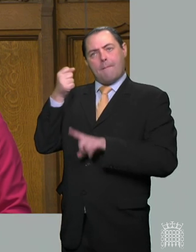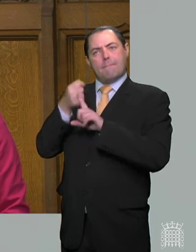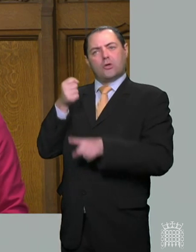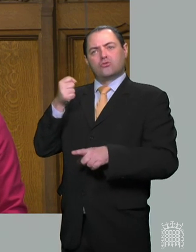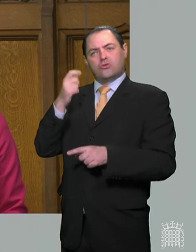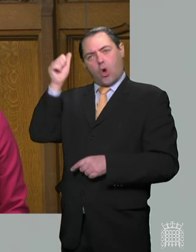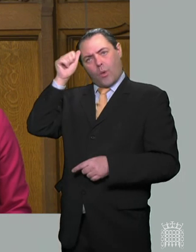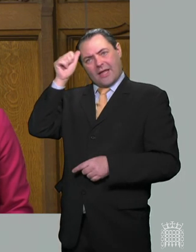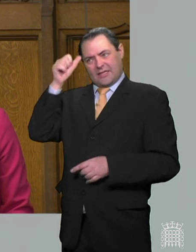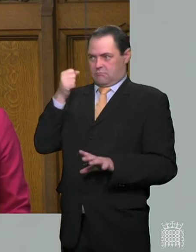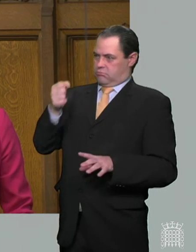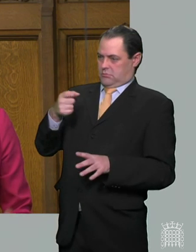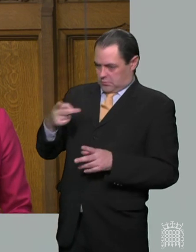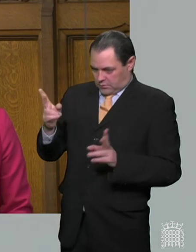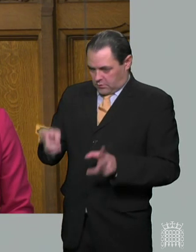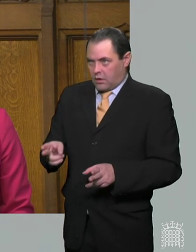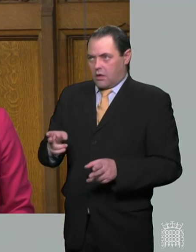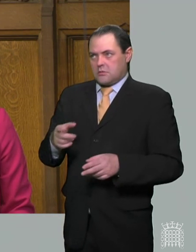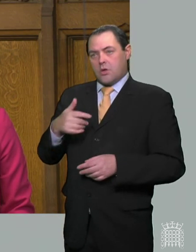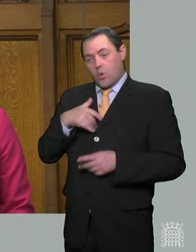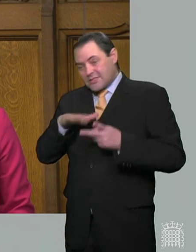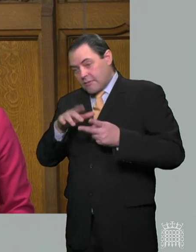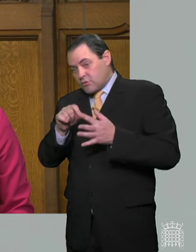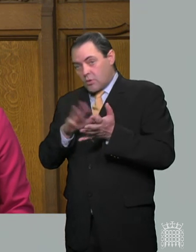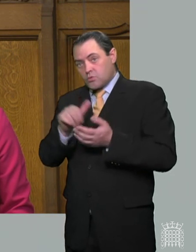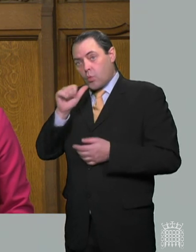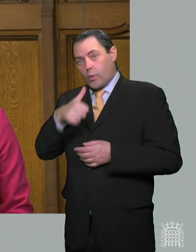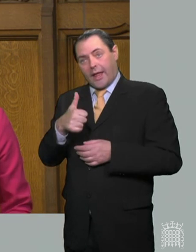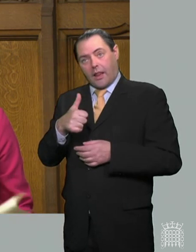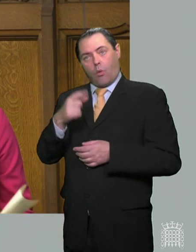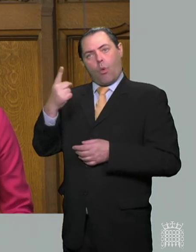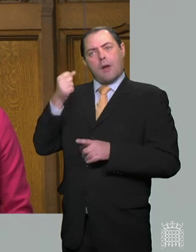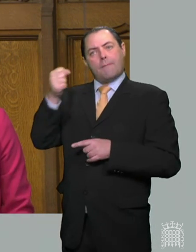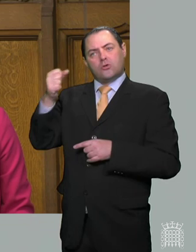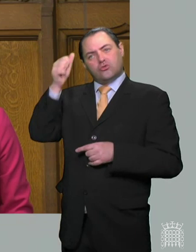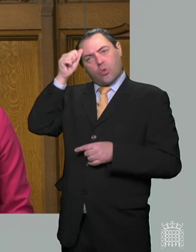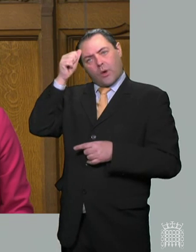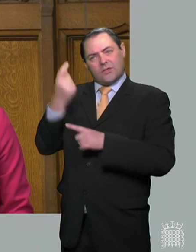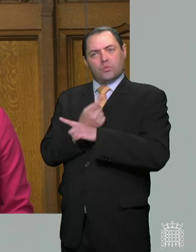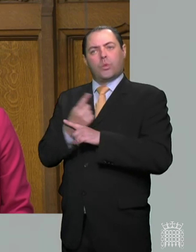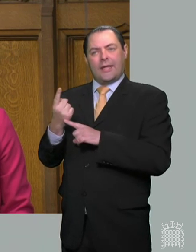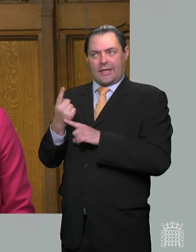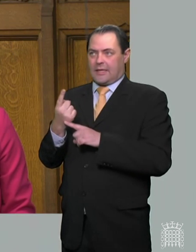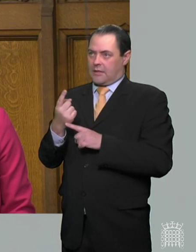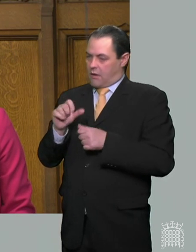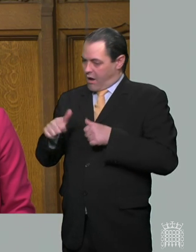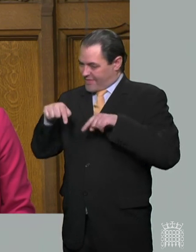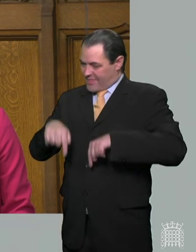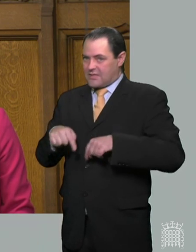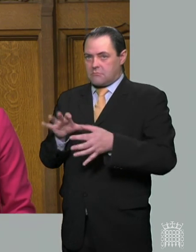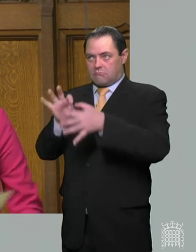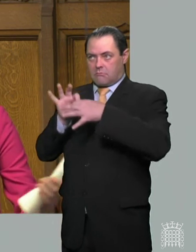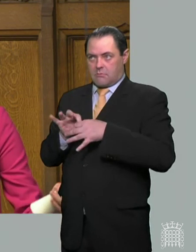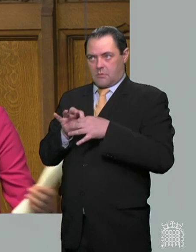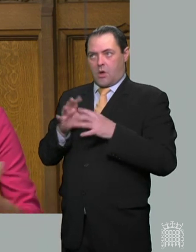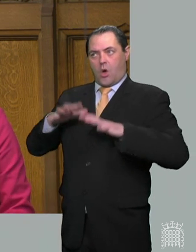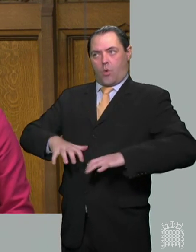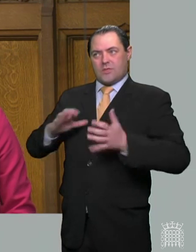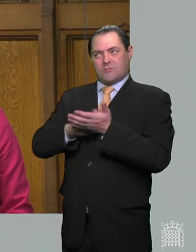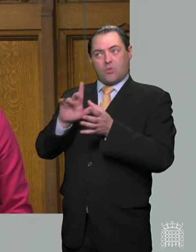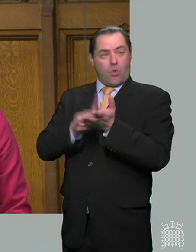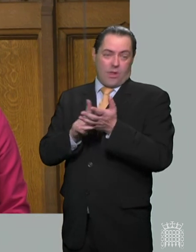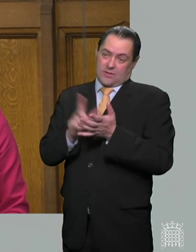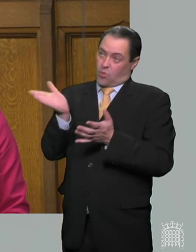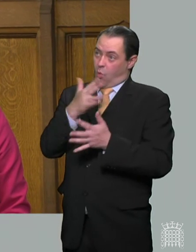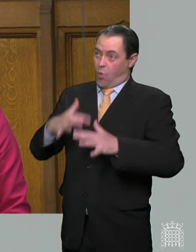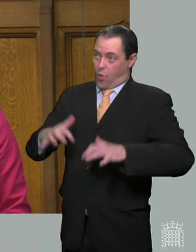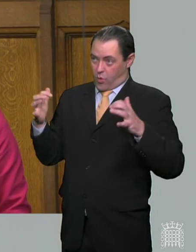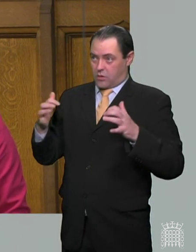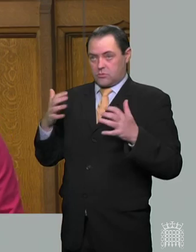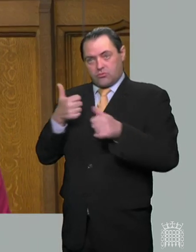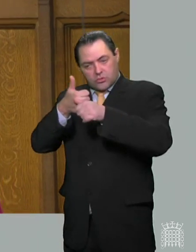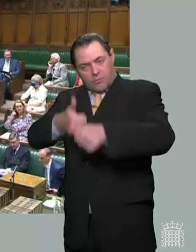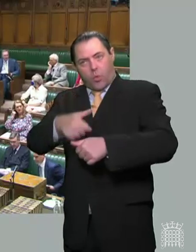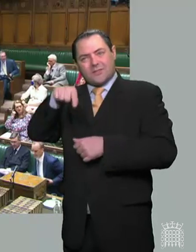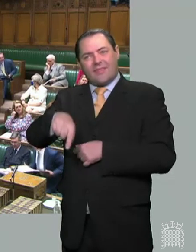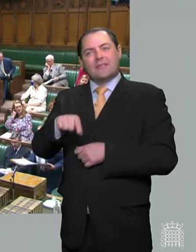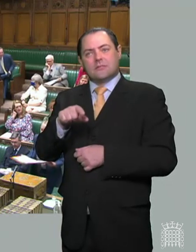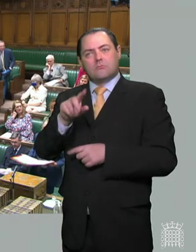May I ask the Deputy Prime Minister if he will join me in showing his support for One Punch Awareness Week, and can I extend an invitation to him, and indeed to all colleagues right across the House, to join me immediately after PMQs in Westminster Hall to show that support?